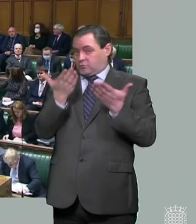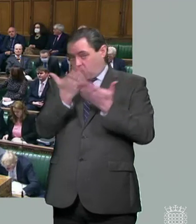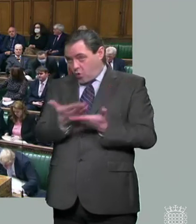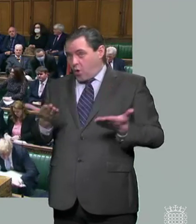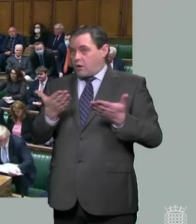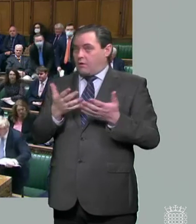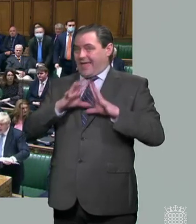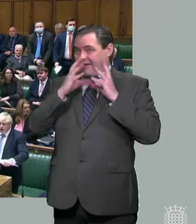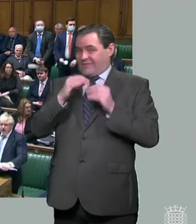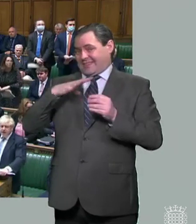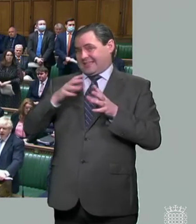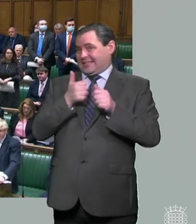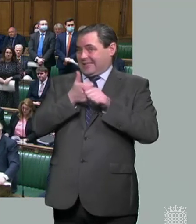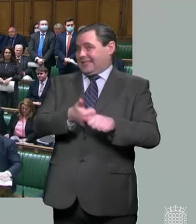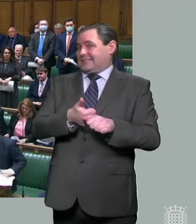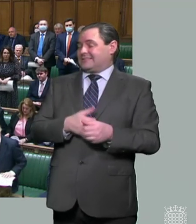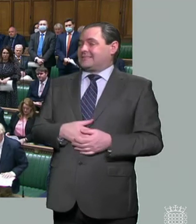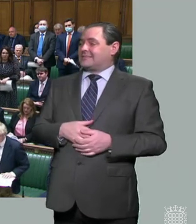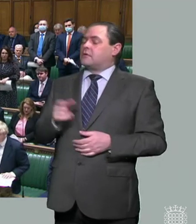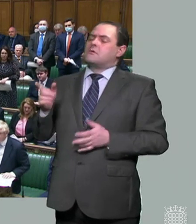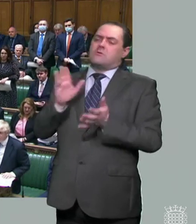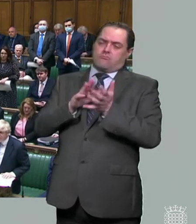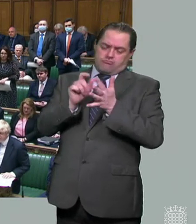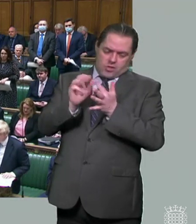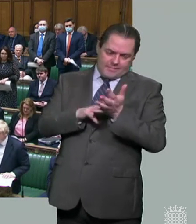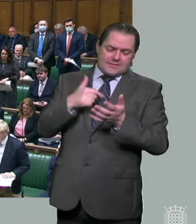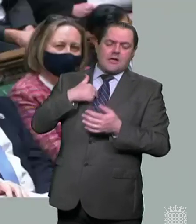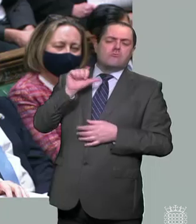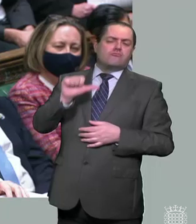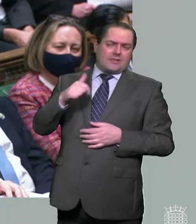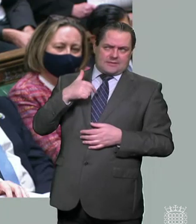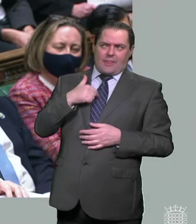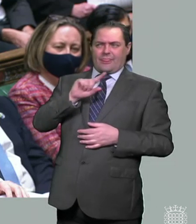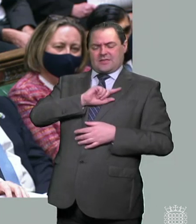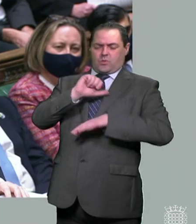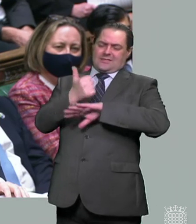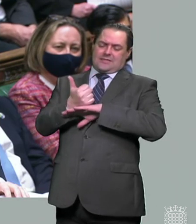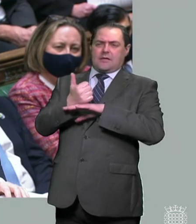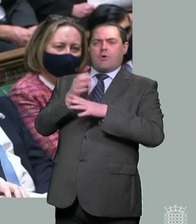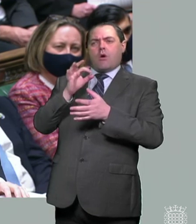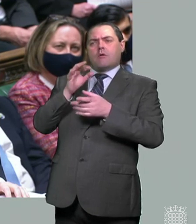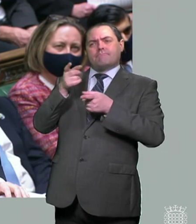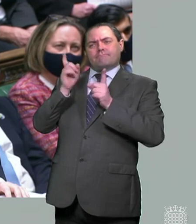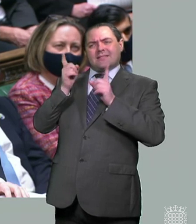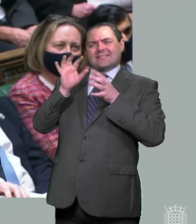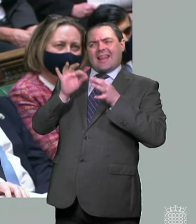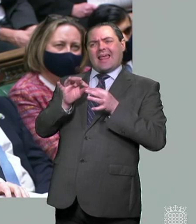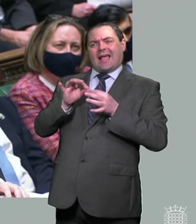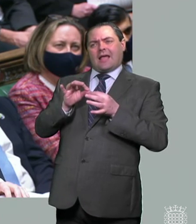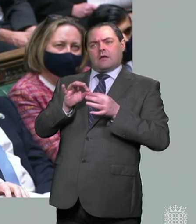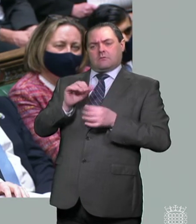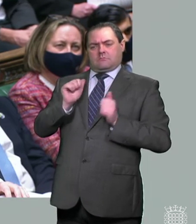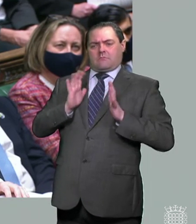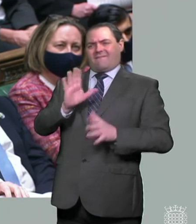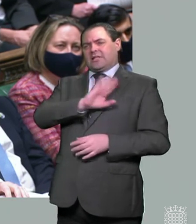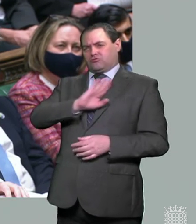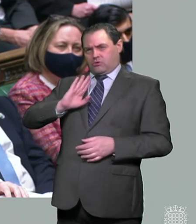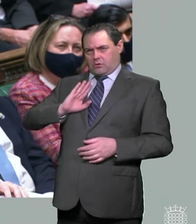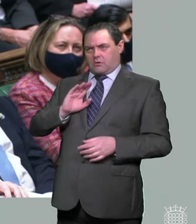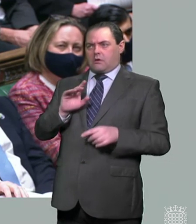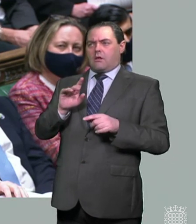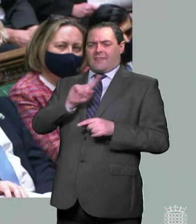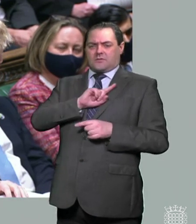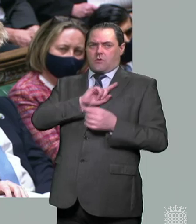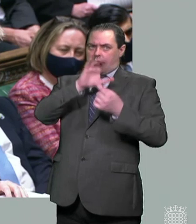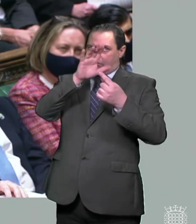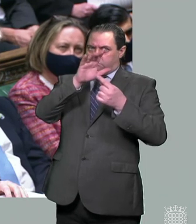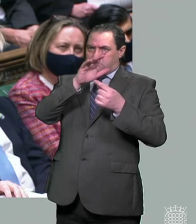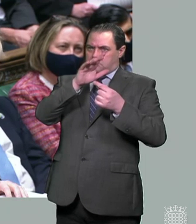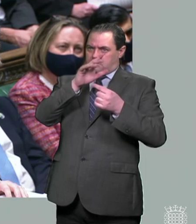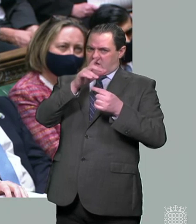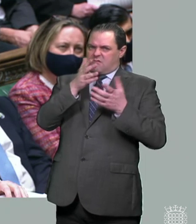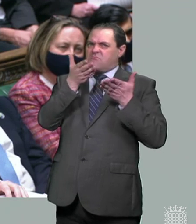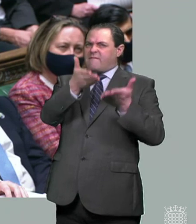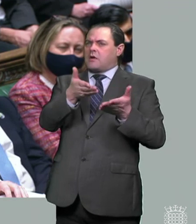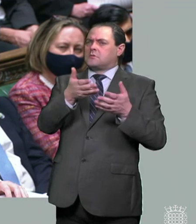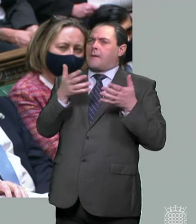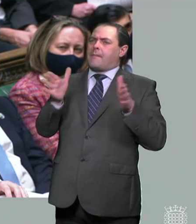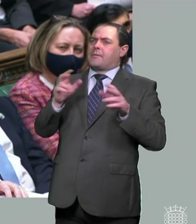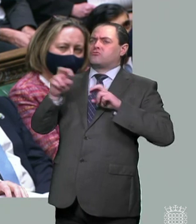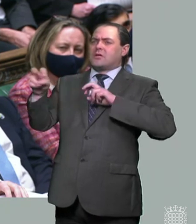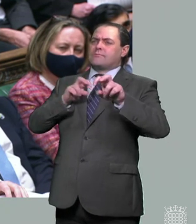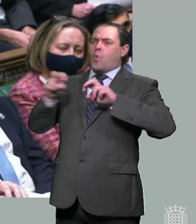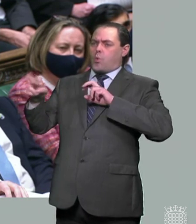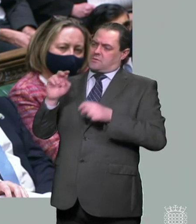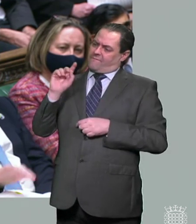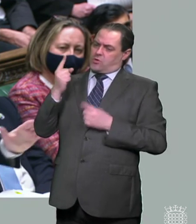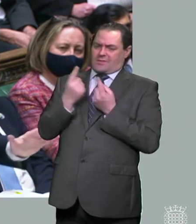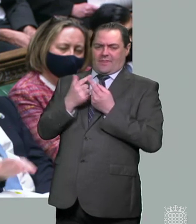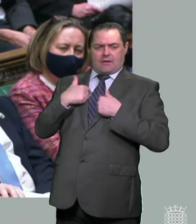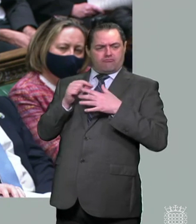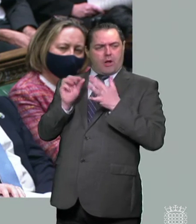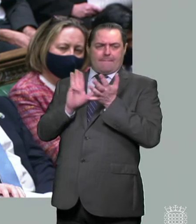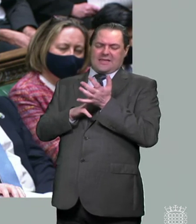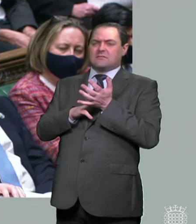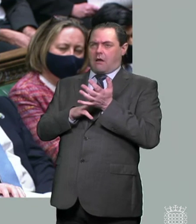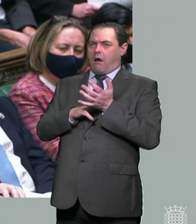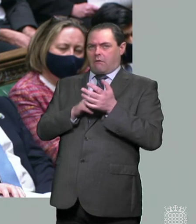Yes, that is why we have set up an Office for Veterans’ Affairs and have ensured that veterans get preferential treatment on public transport, which was one of the first things I did when I became Prime Minister.